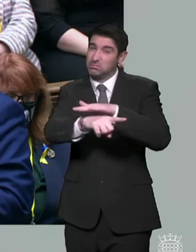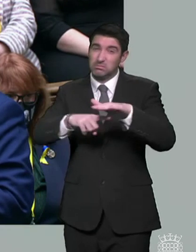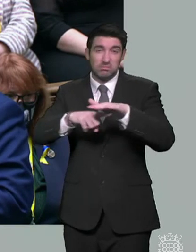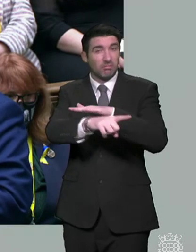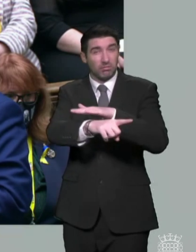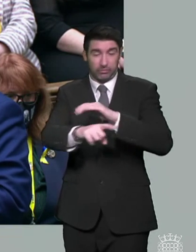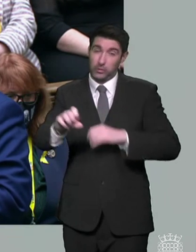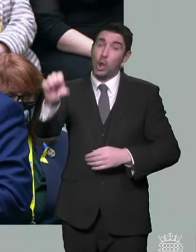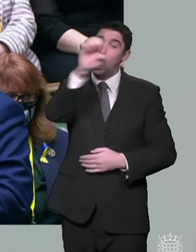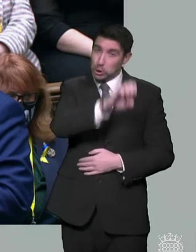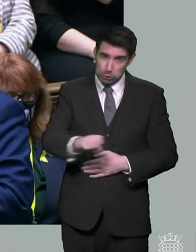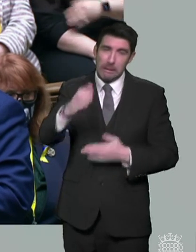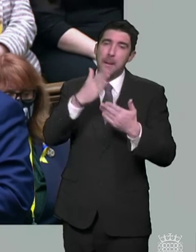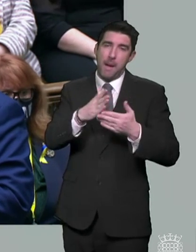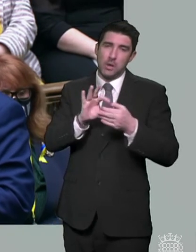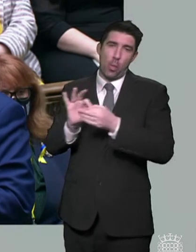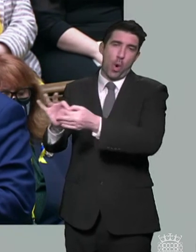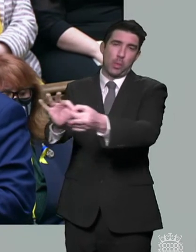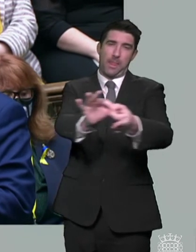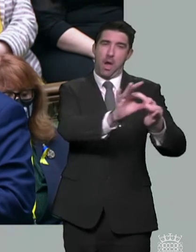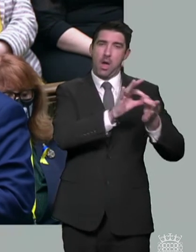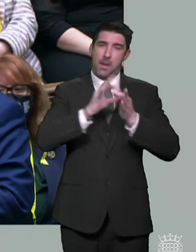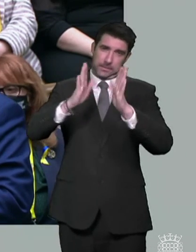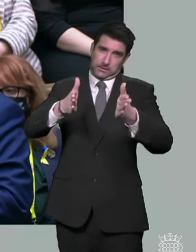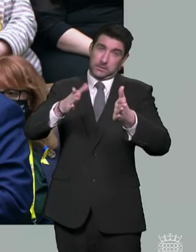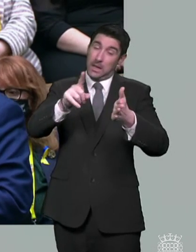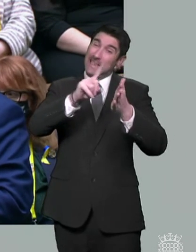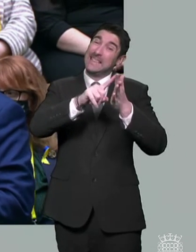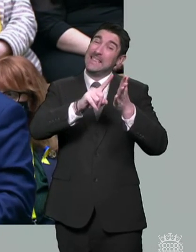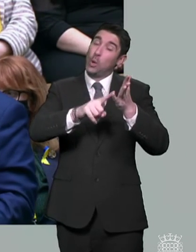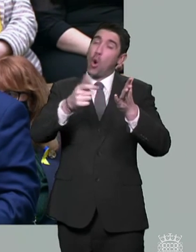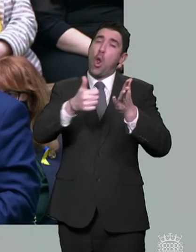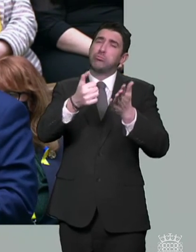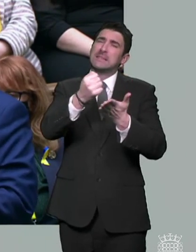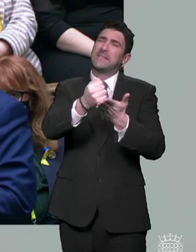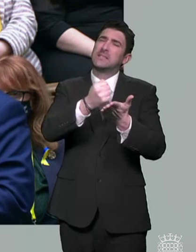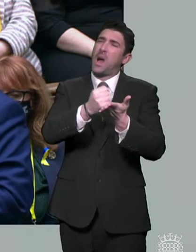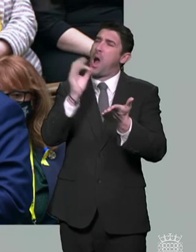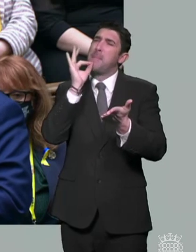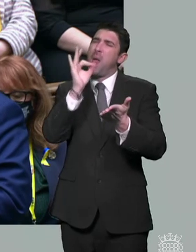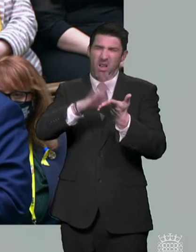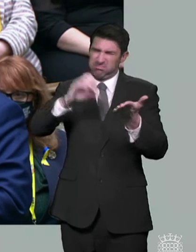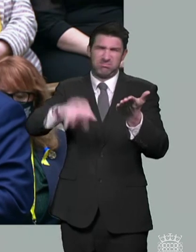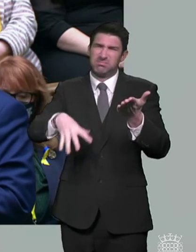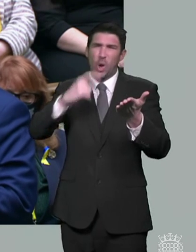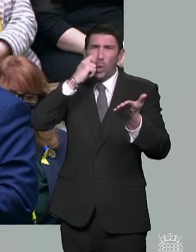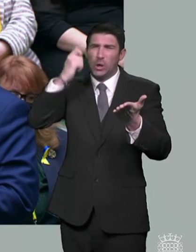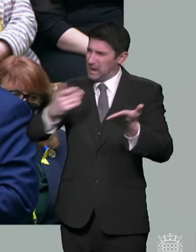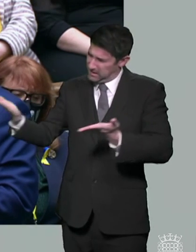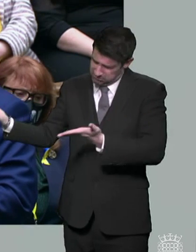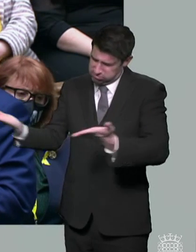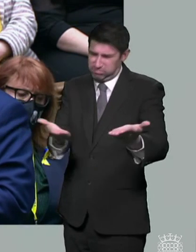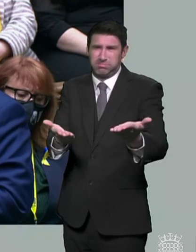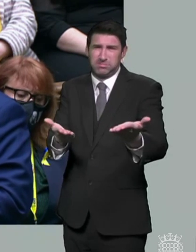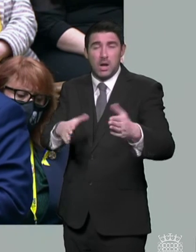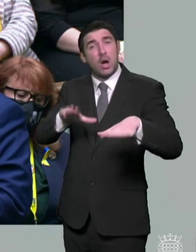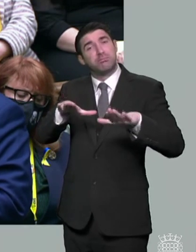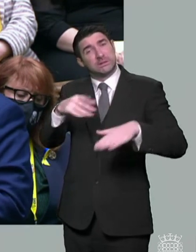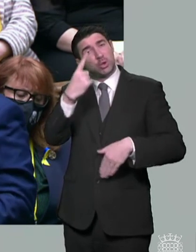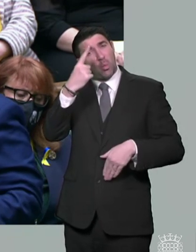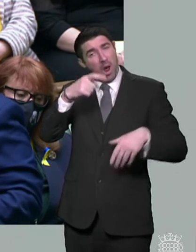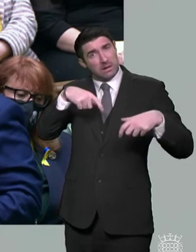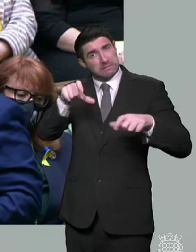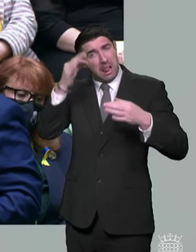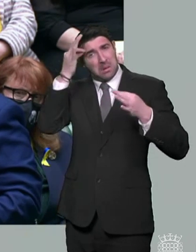The European Union has acted to waive all visa requirements for Ukrainian refugees; the UK Government stand alone on our continent in so far refusing to do the same.